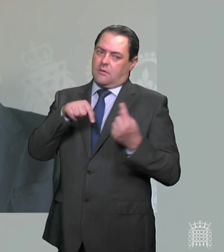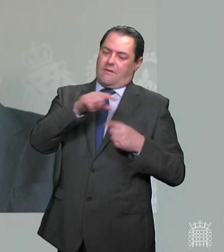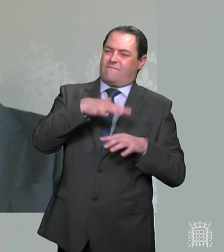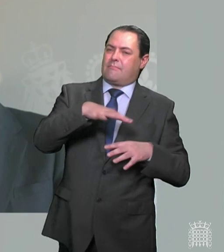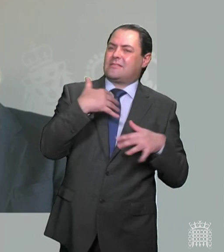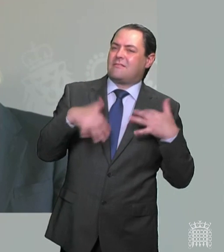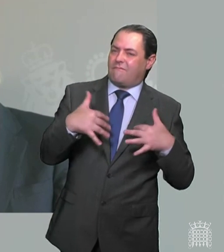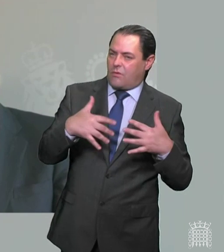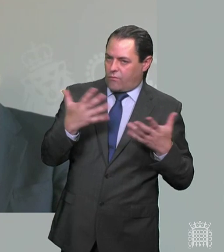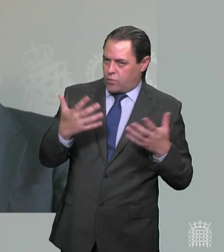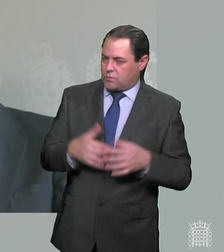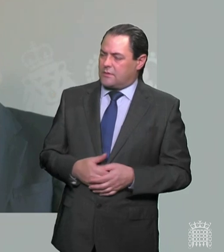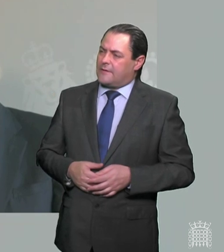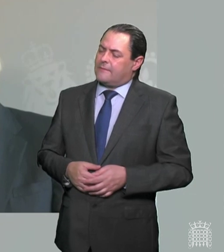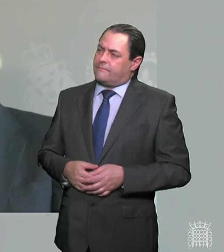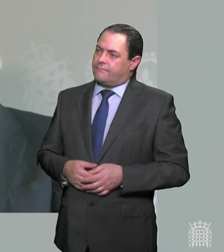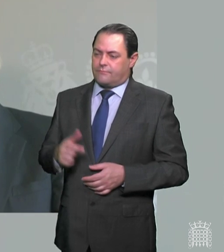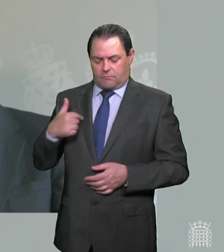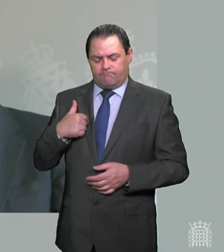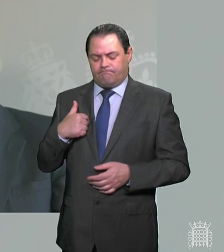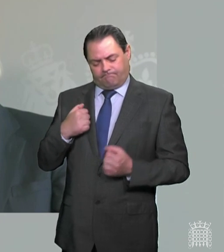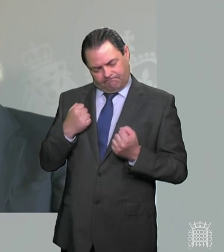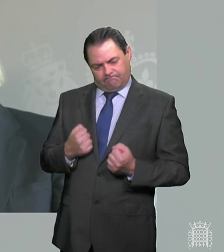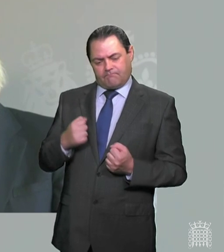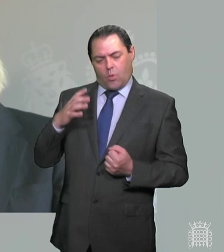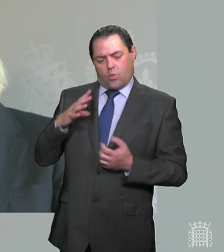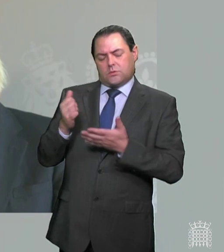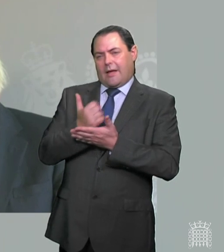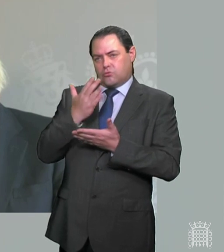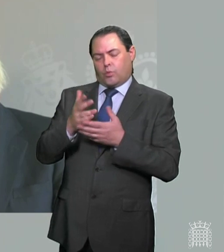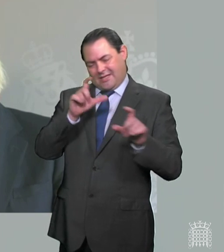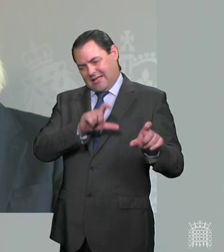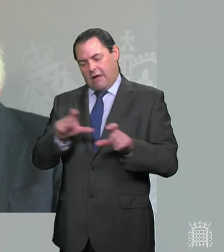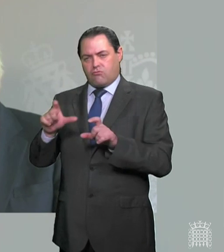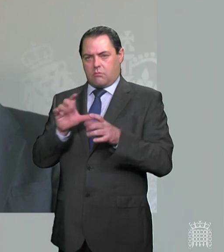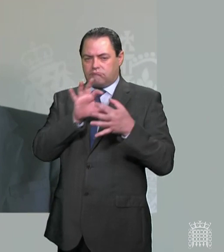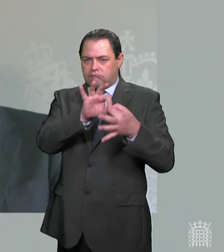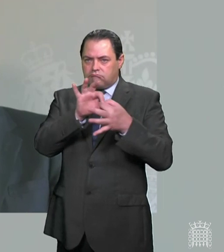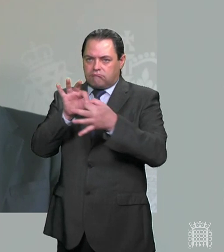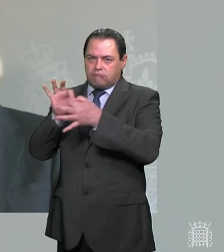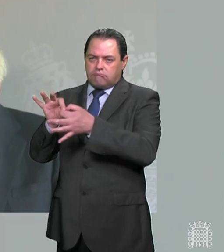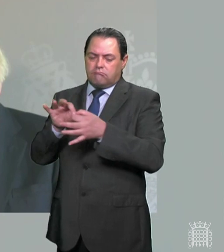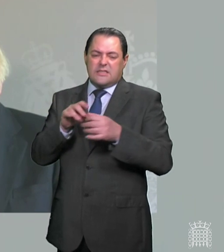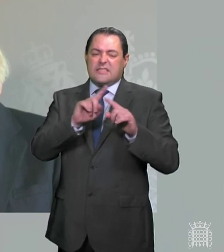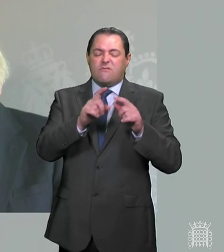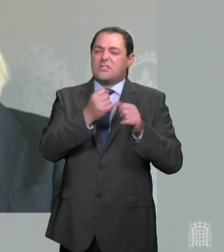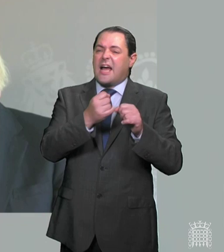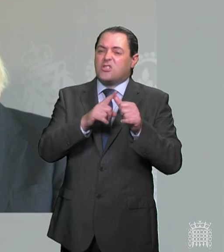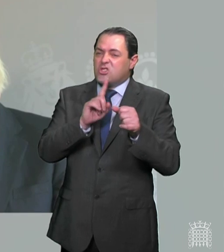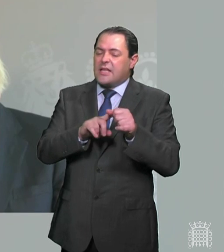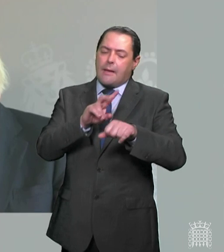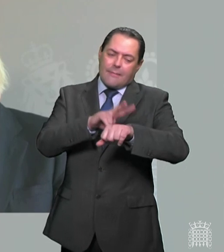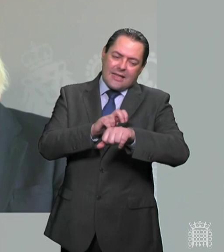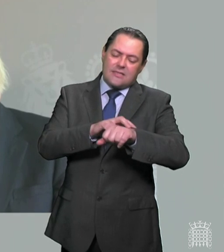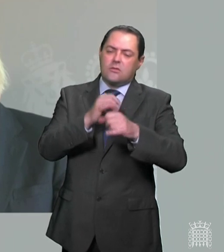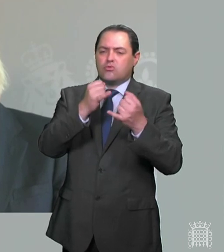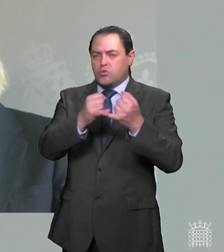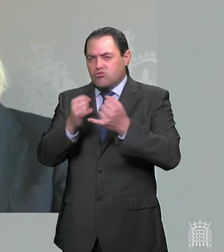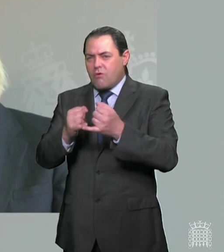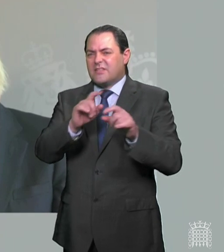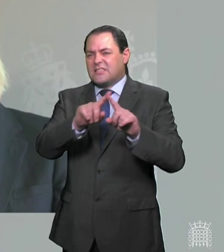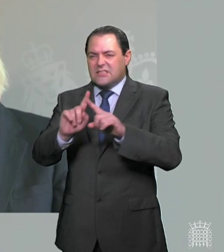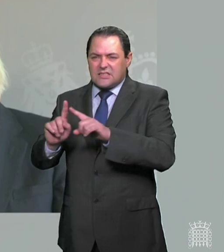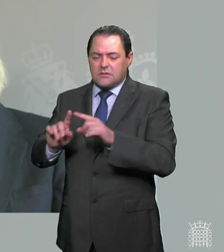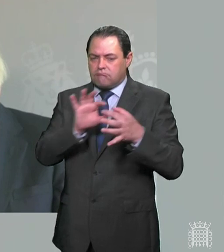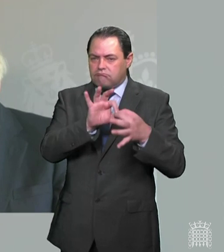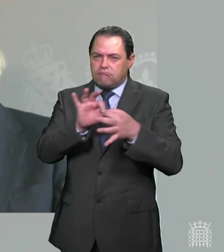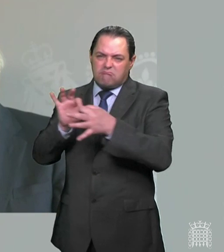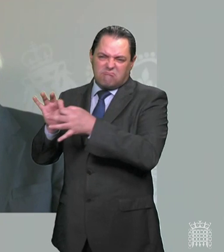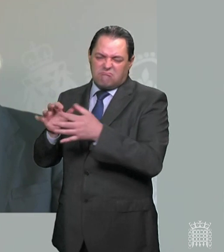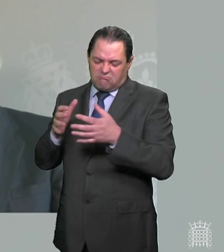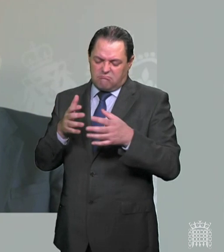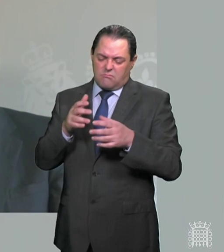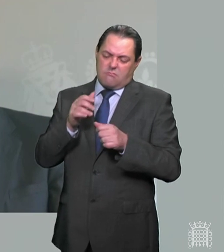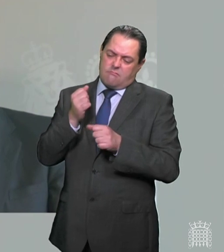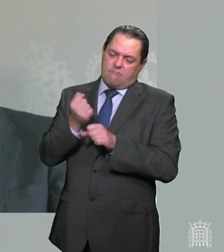I am certainly determined that we should continue to work with all the relevant agencies, police and social services to improve our response.